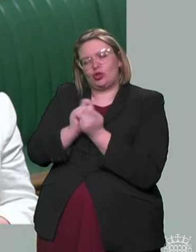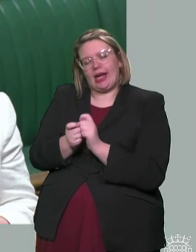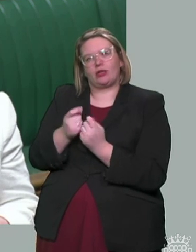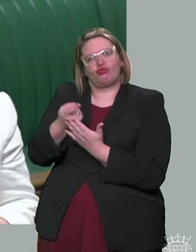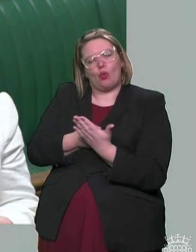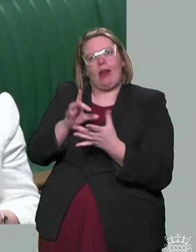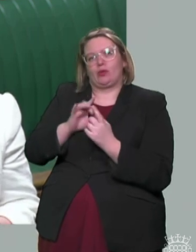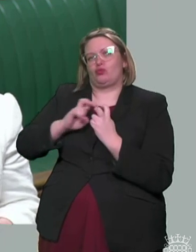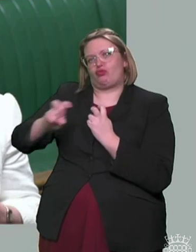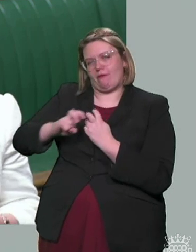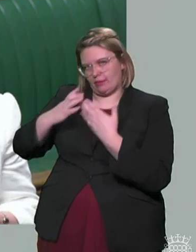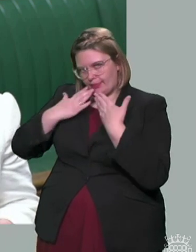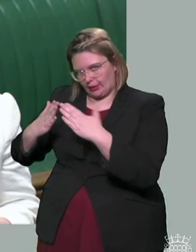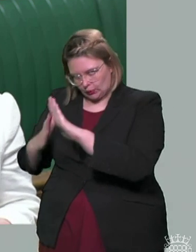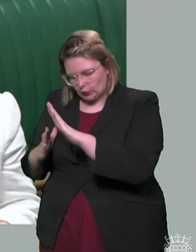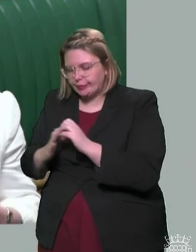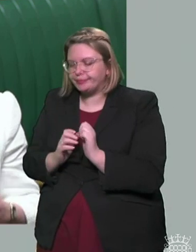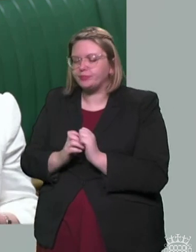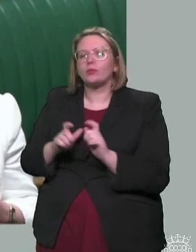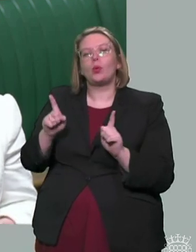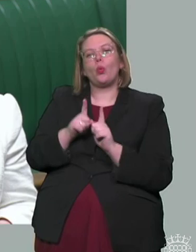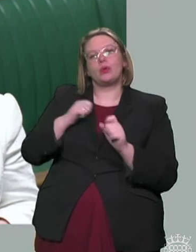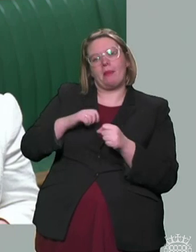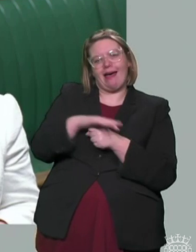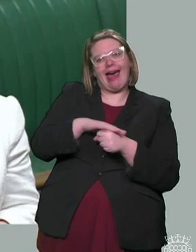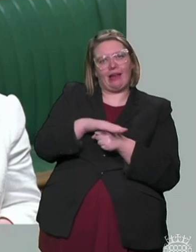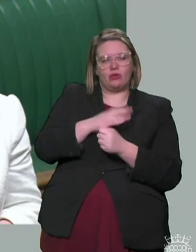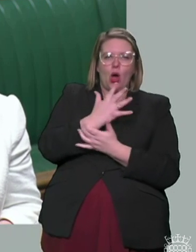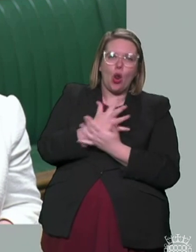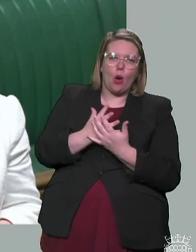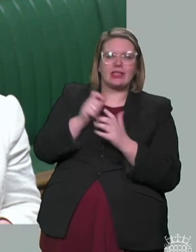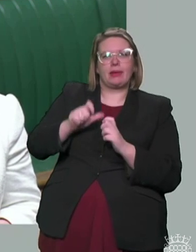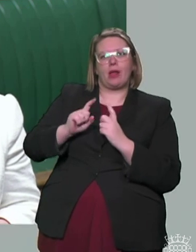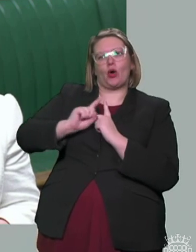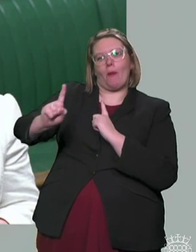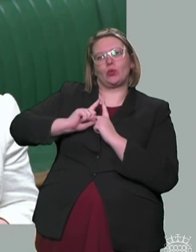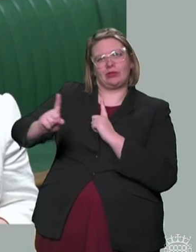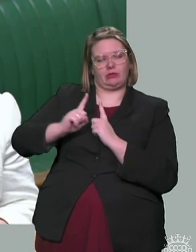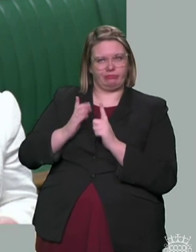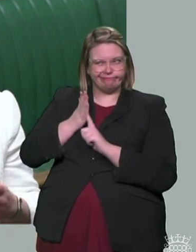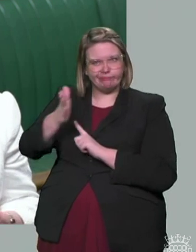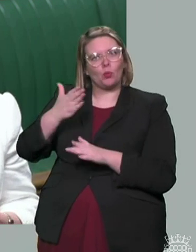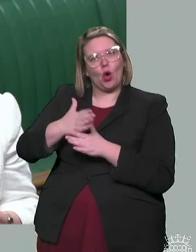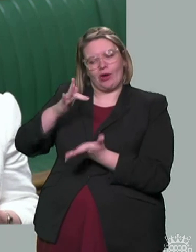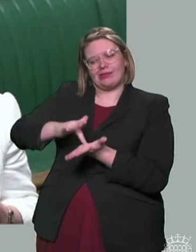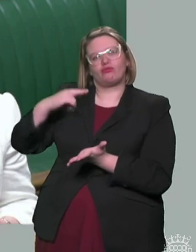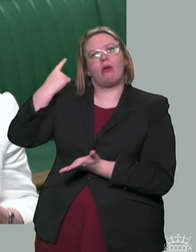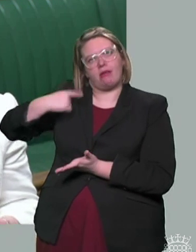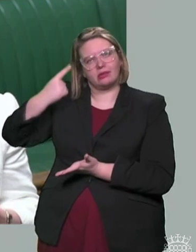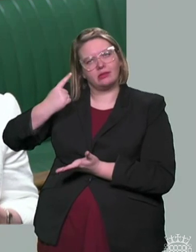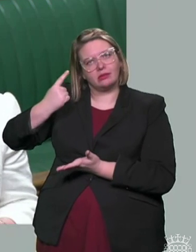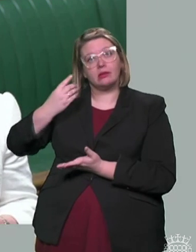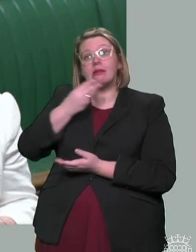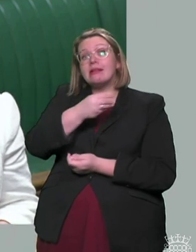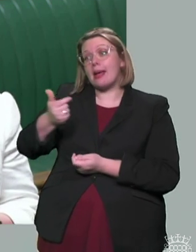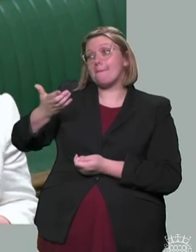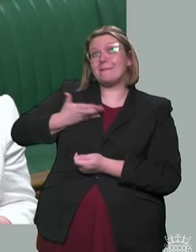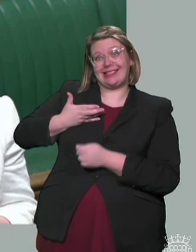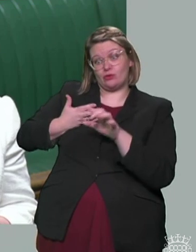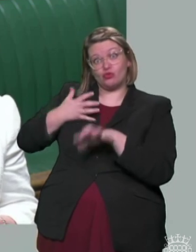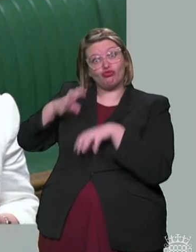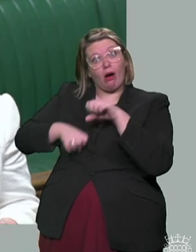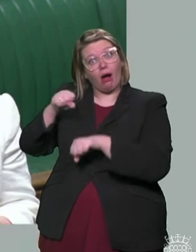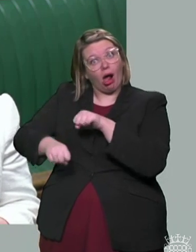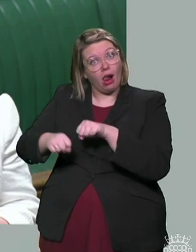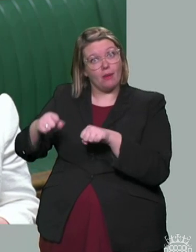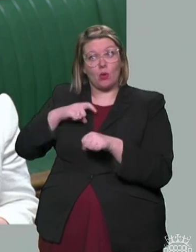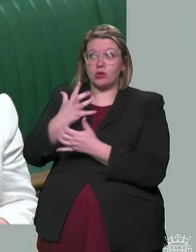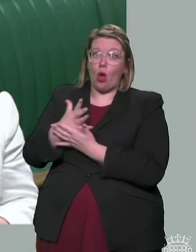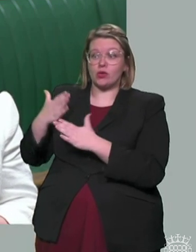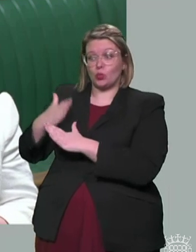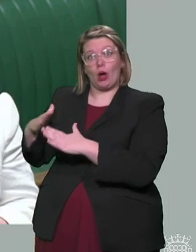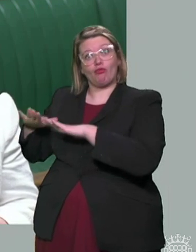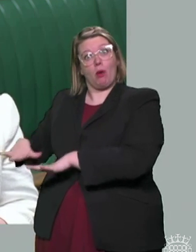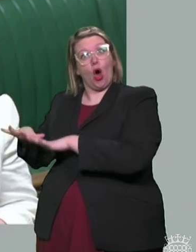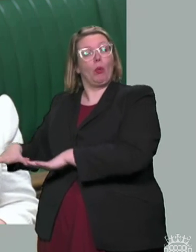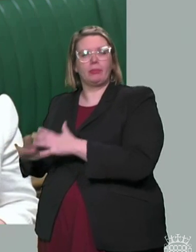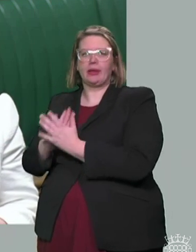My constituency is also very dependent on commuters coming into central London, and certain businesses are suffering as a result of the work from home guidance.